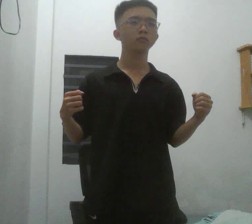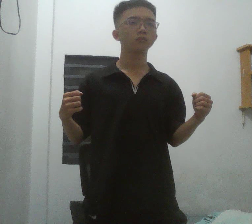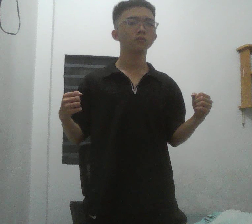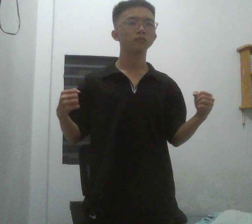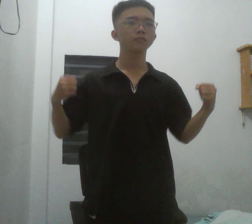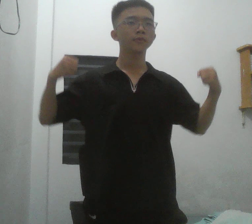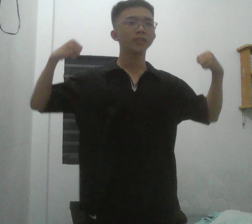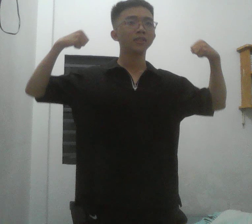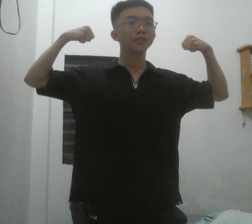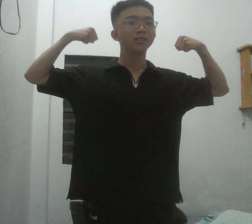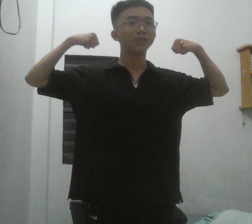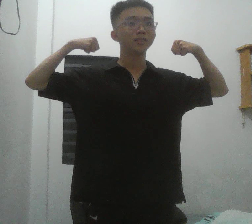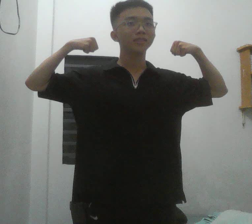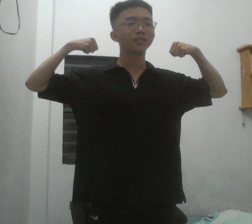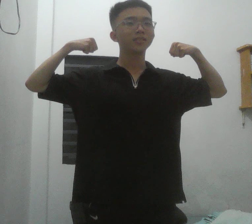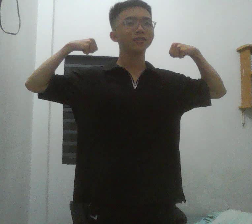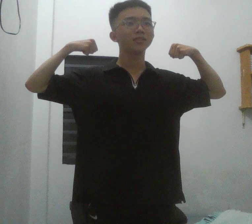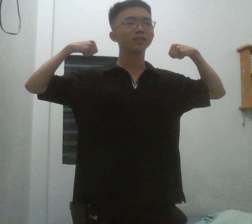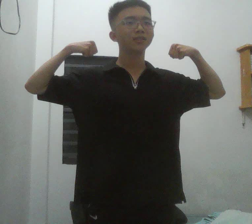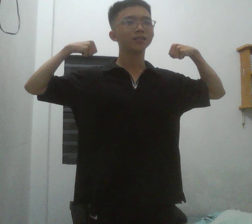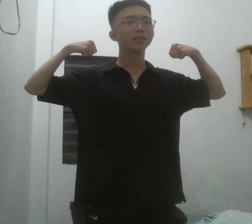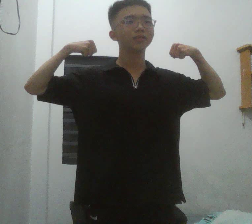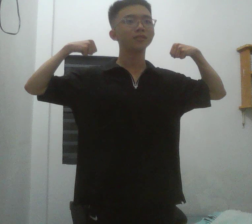minh khoe